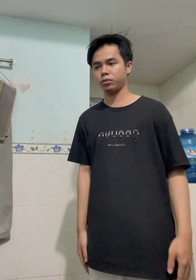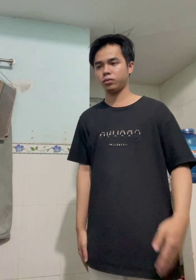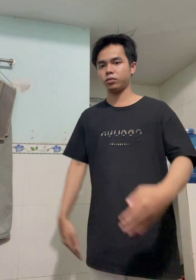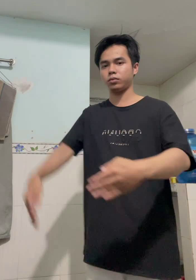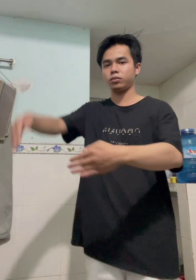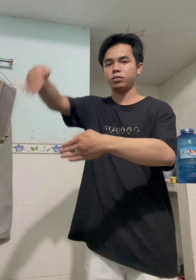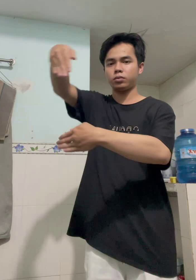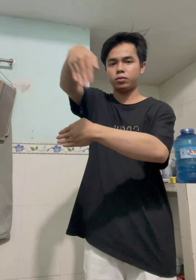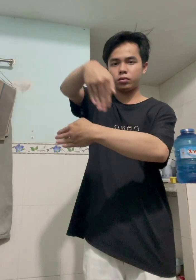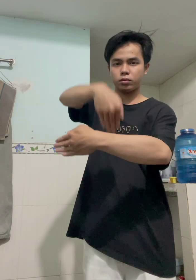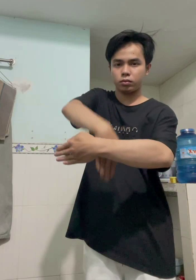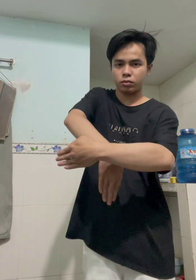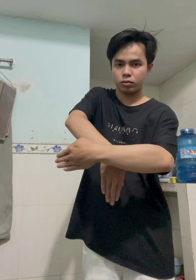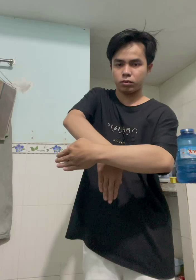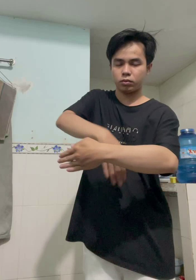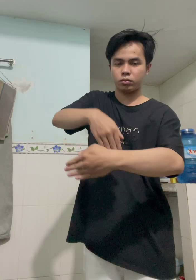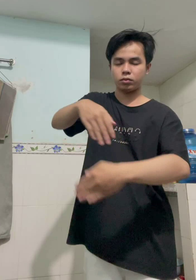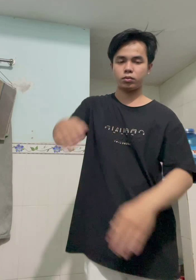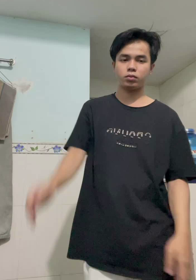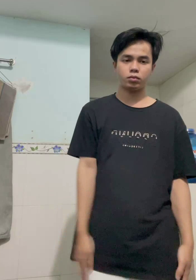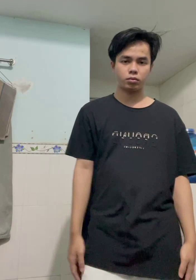buoi chieu